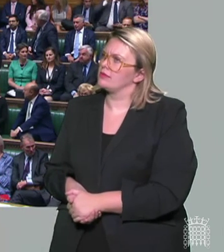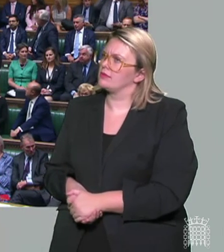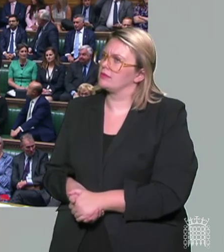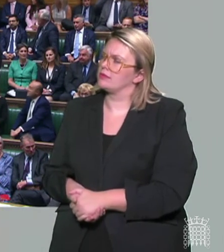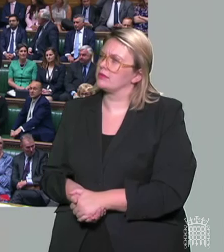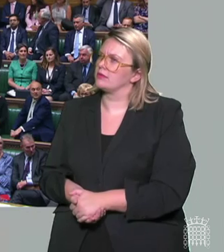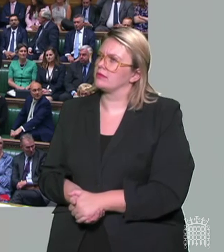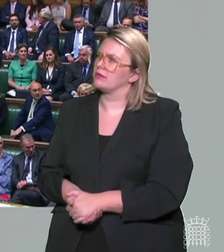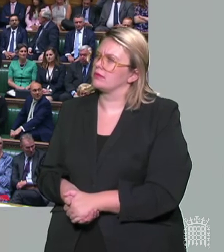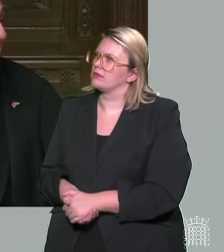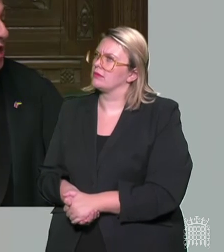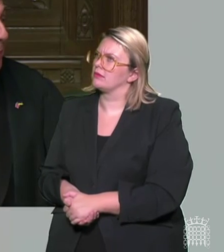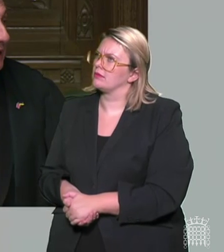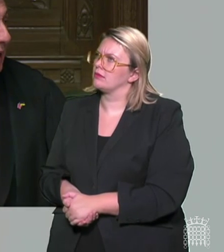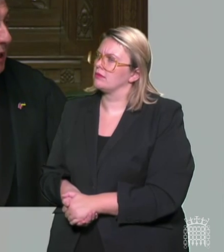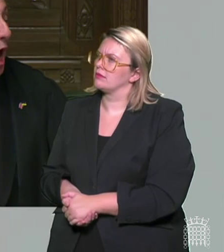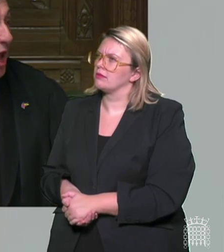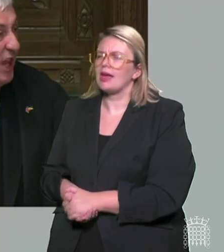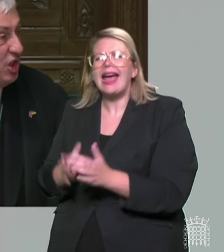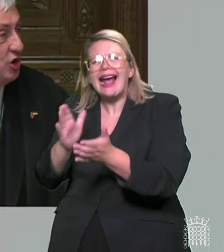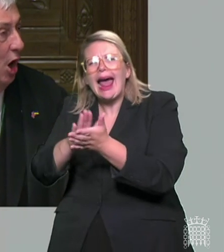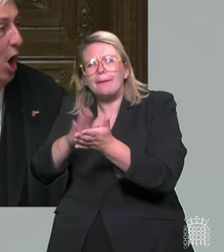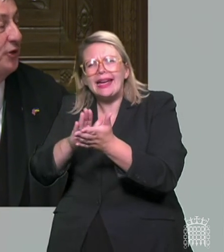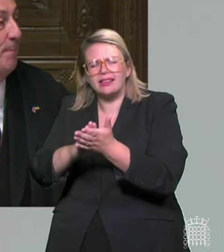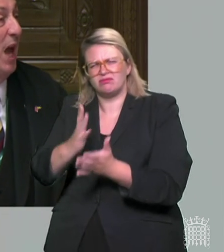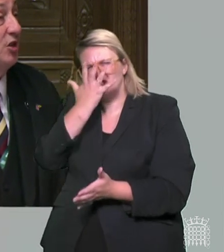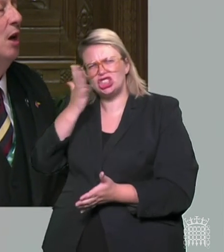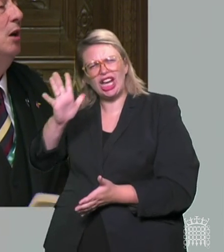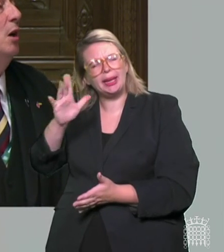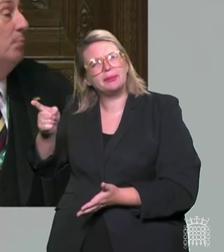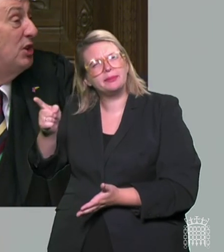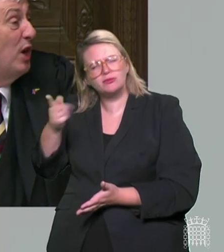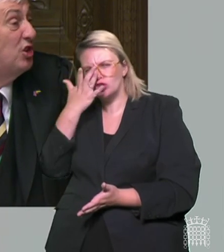Order. Can I just say that Members ought to be embarrassed by clapping? Order.